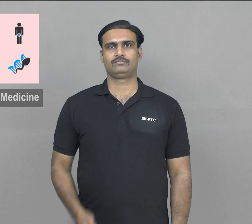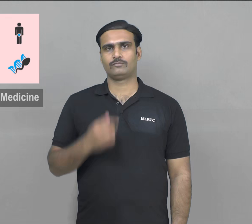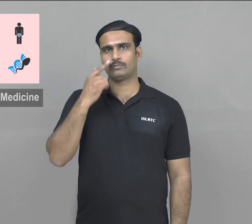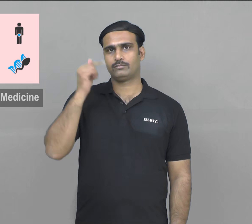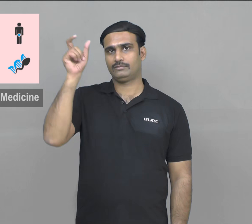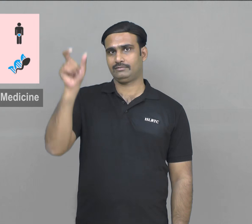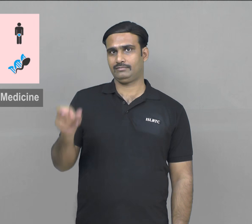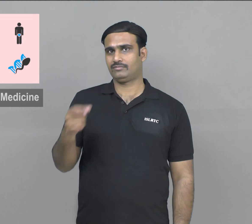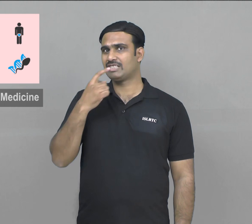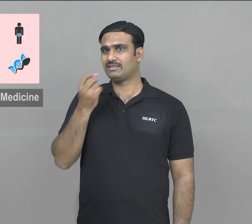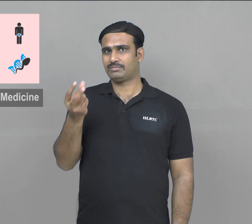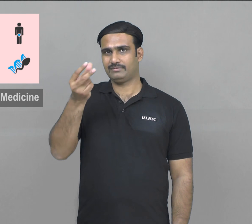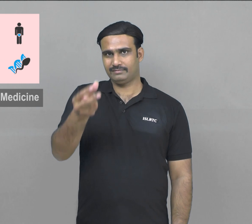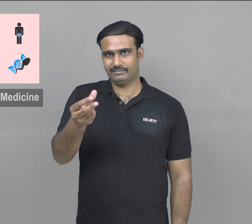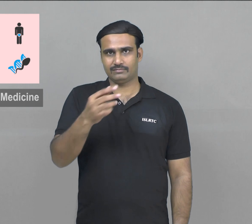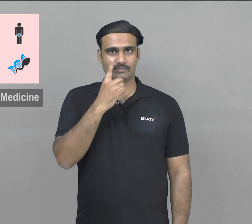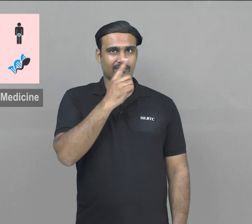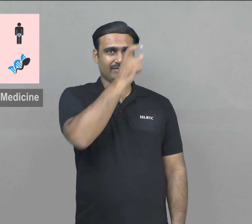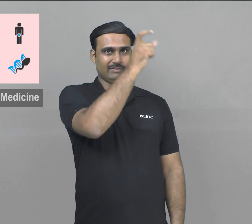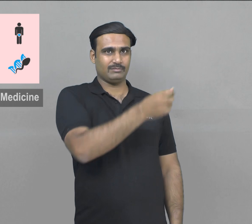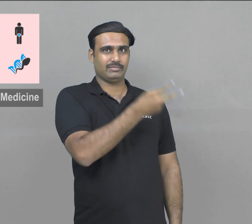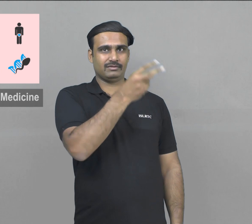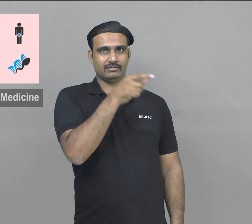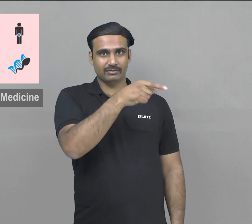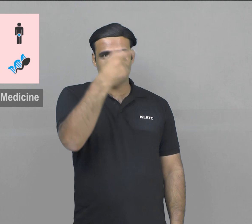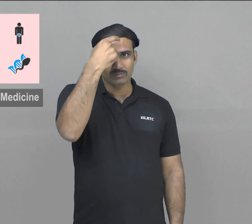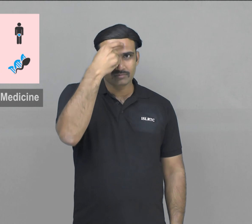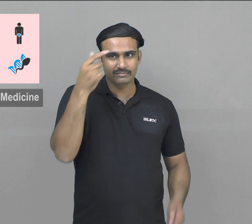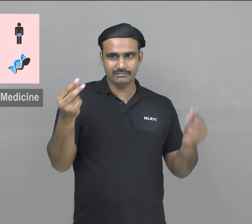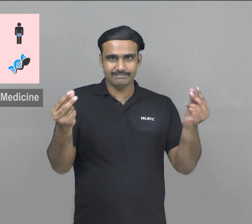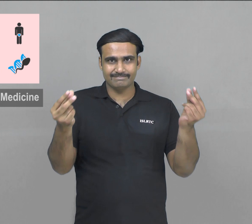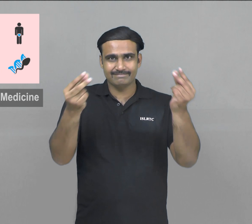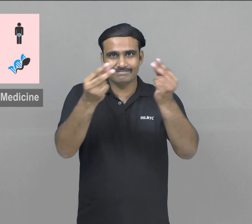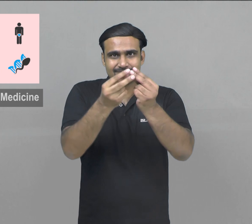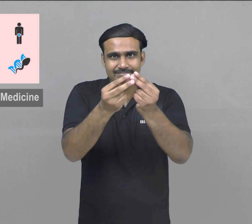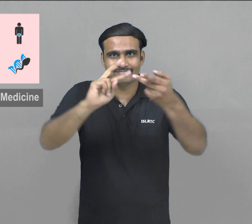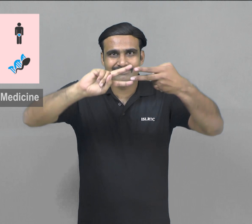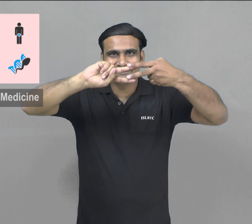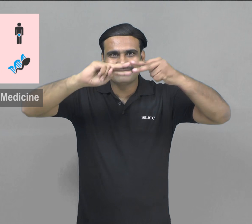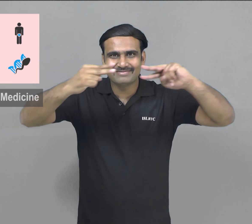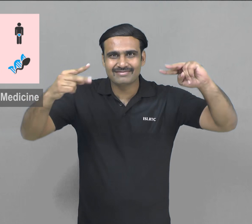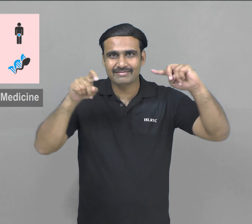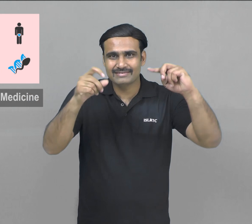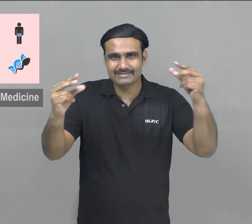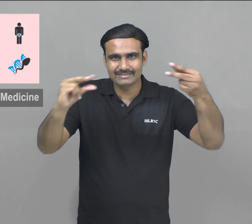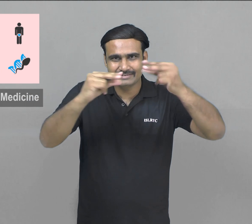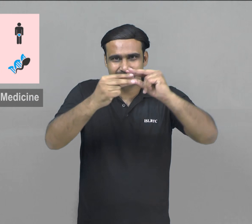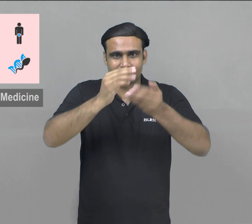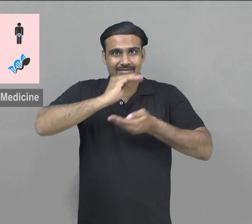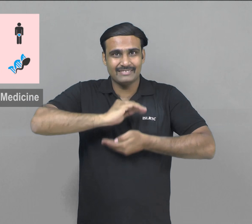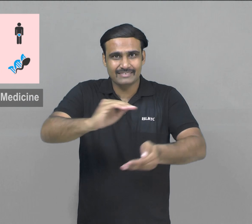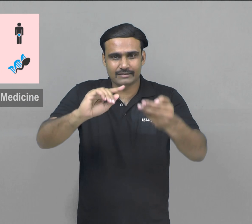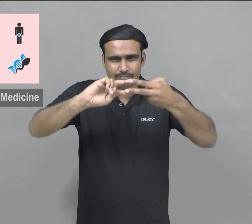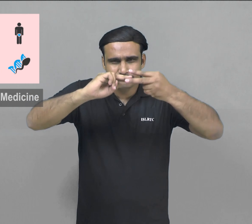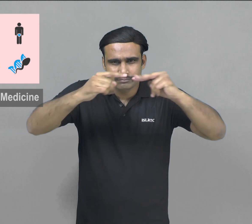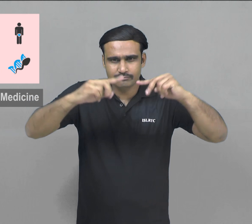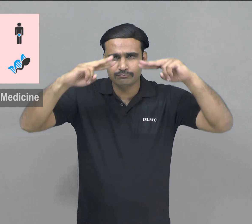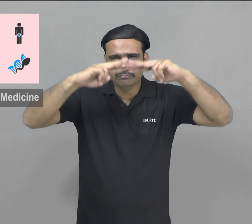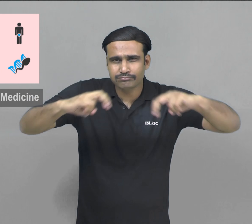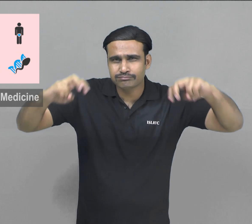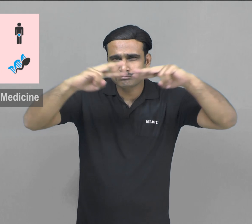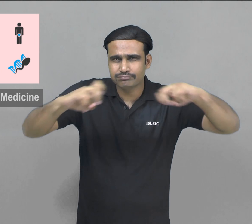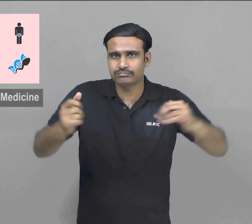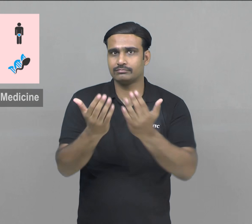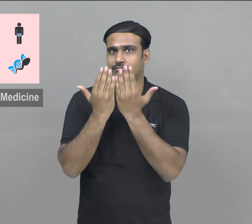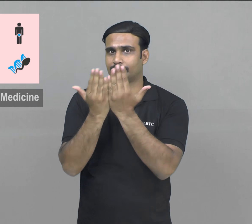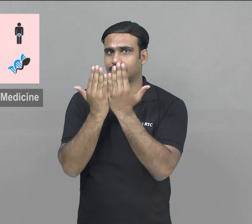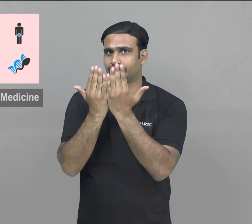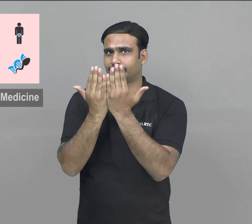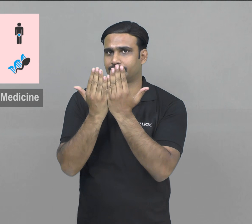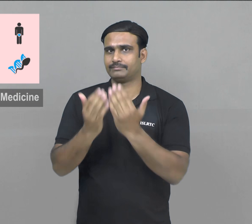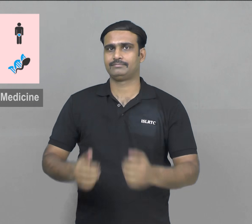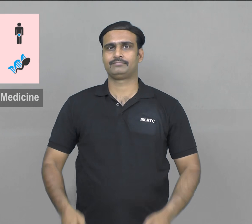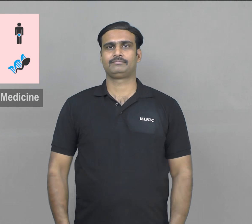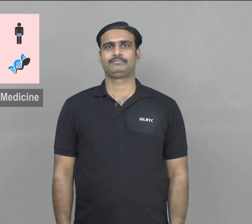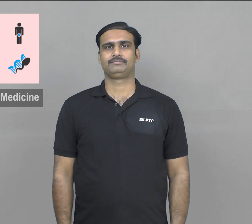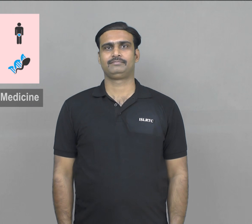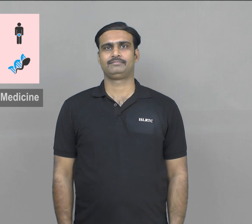Reproductive Medicine